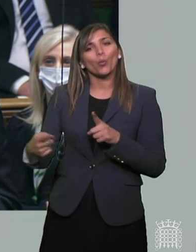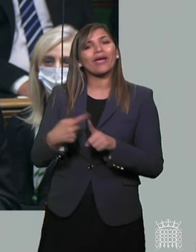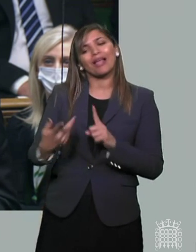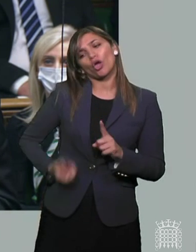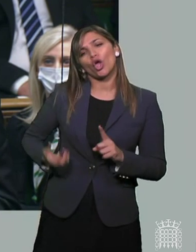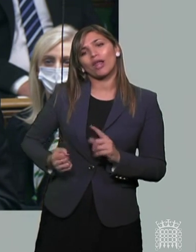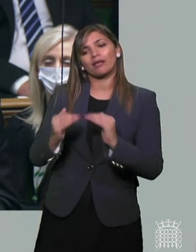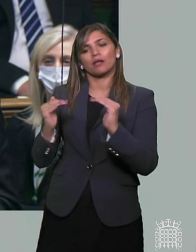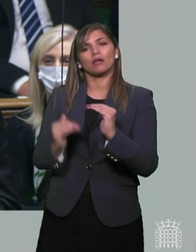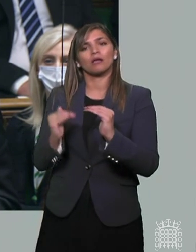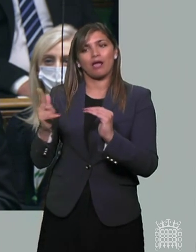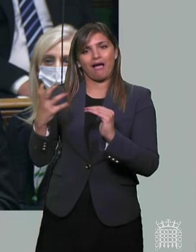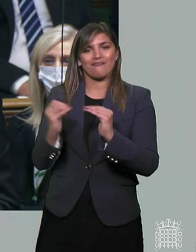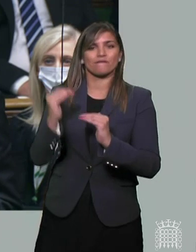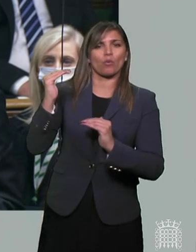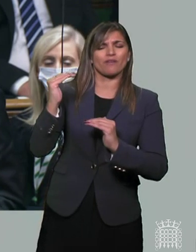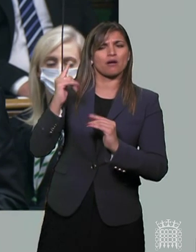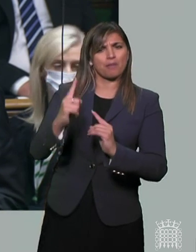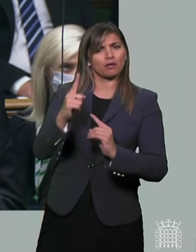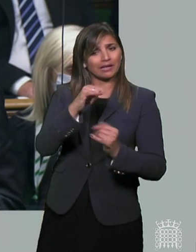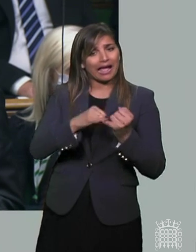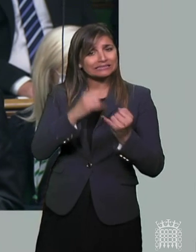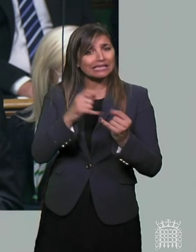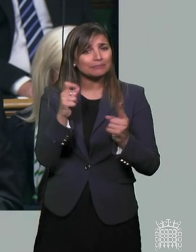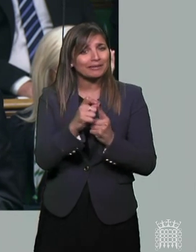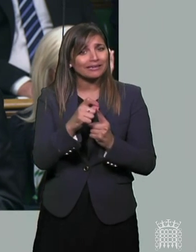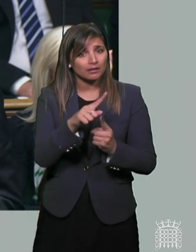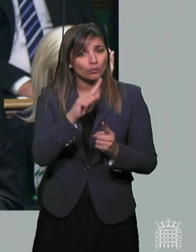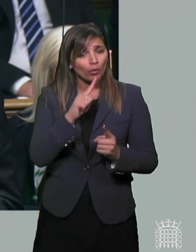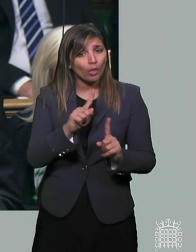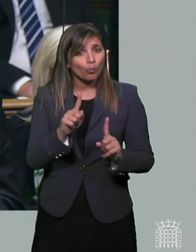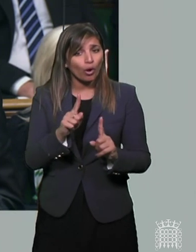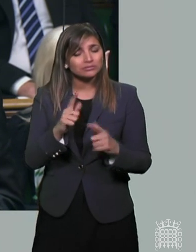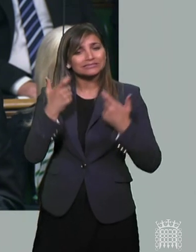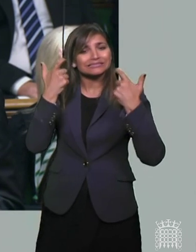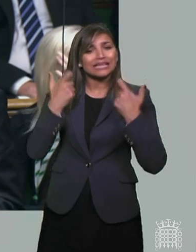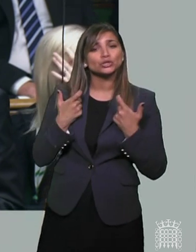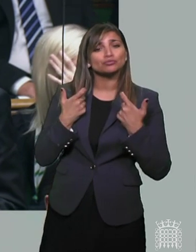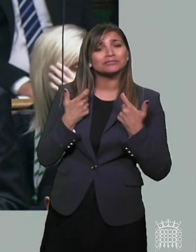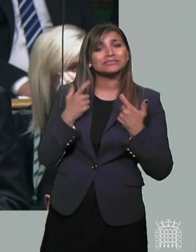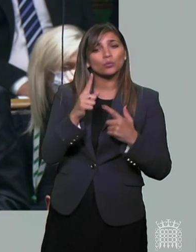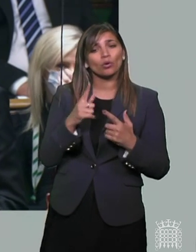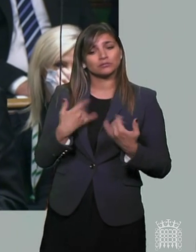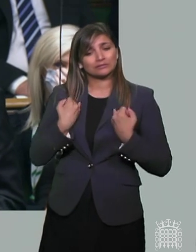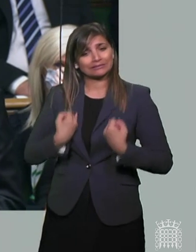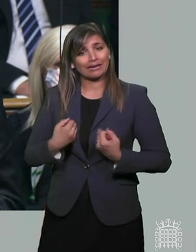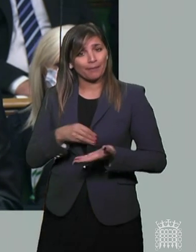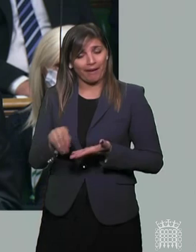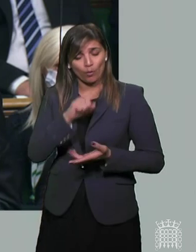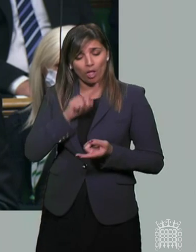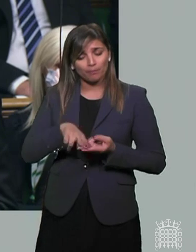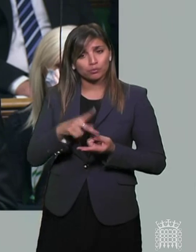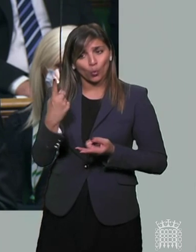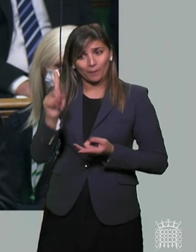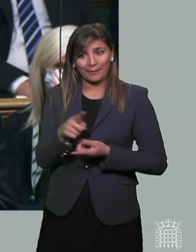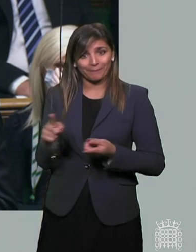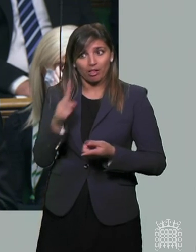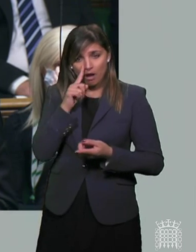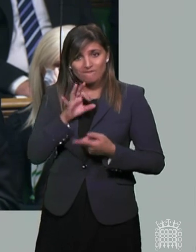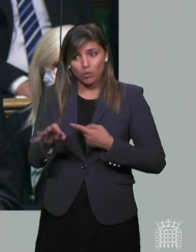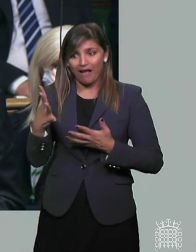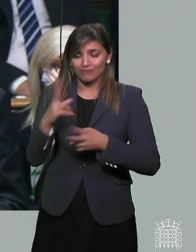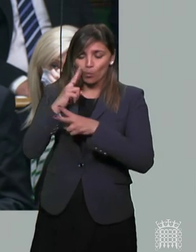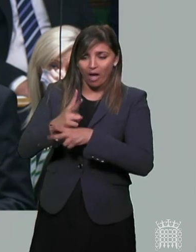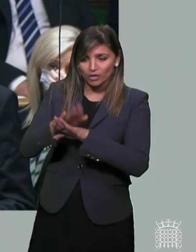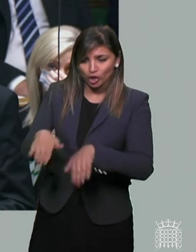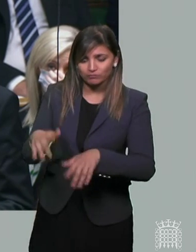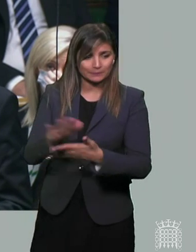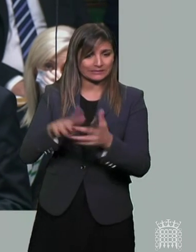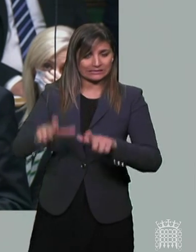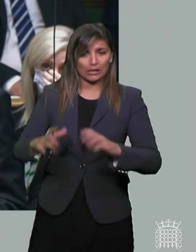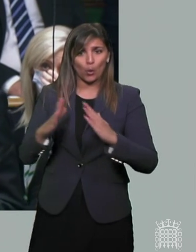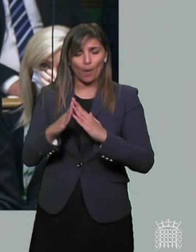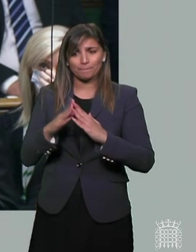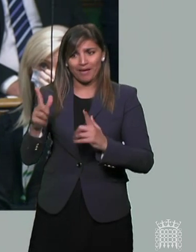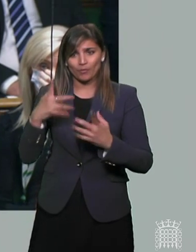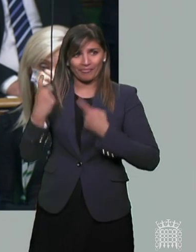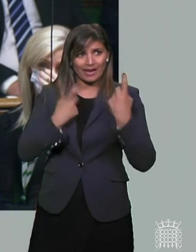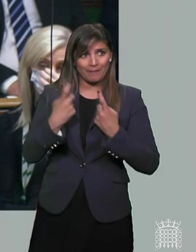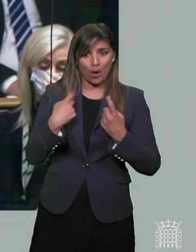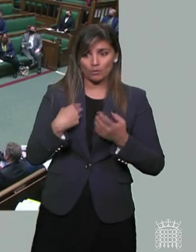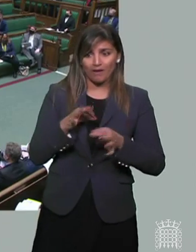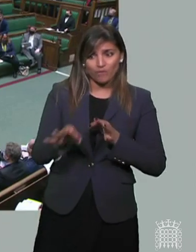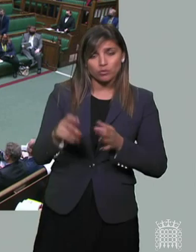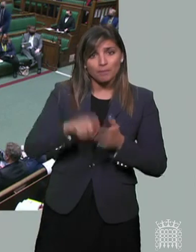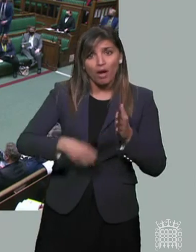Will the Prime Minister act urgently to increase statutory sick pay, which currently stands at a mere £96.35 a week, so that people in this position do not have to choose between following public health regulations and putting food on the table?